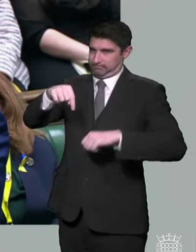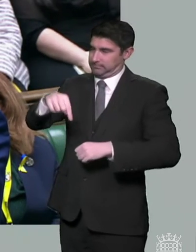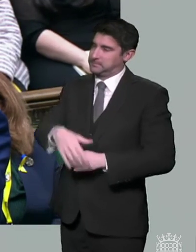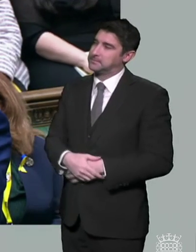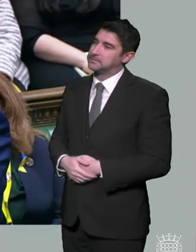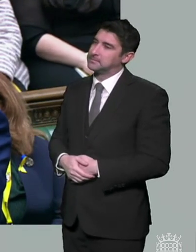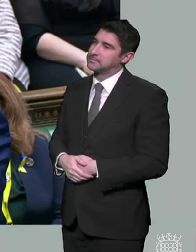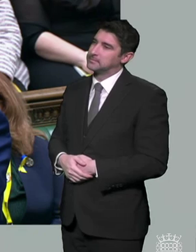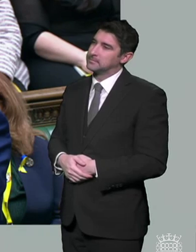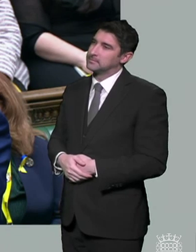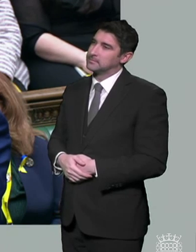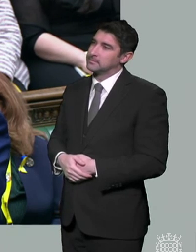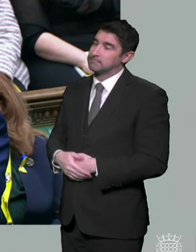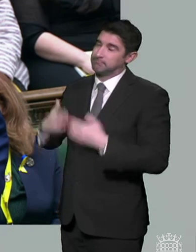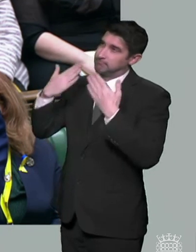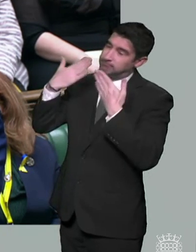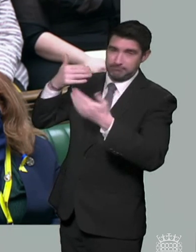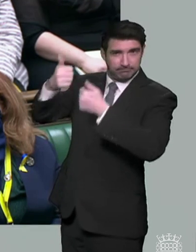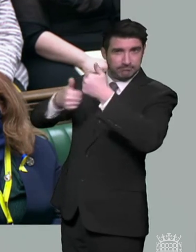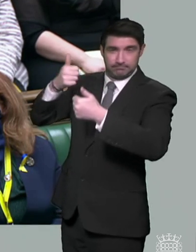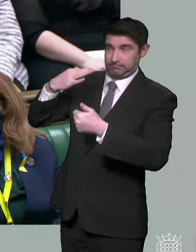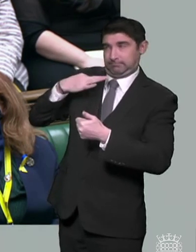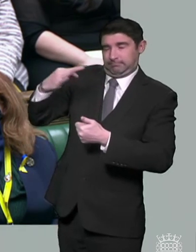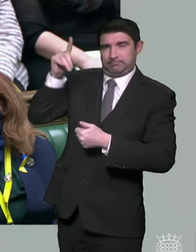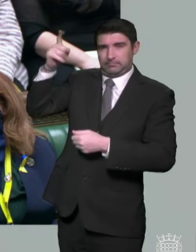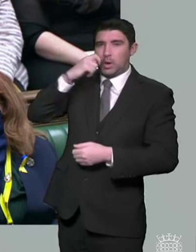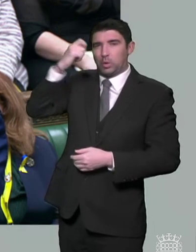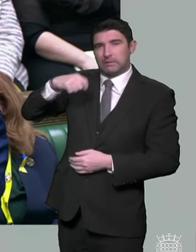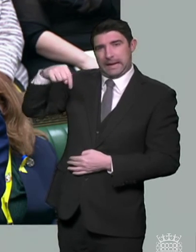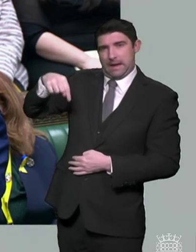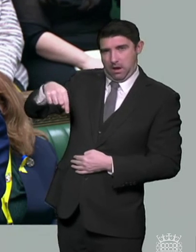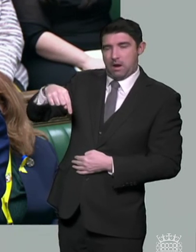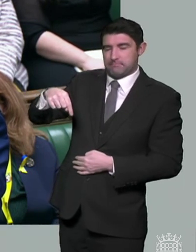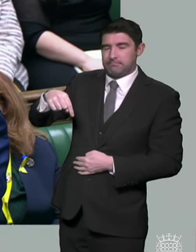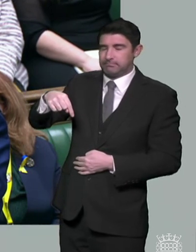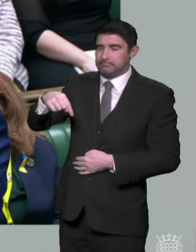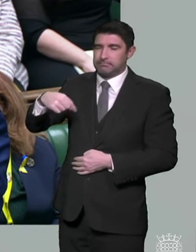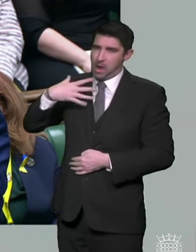With every passing hour, the world is witnessing the horrors of Putin’s war in Ukraine.